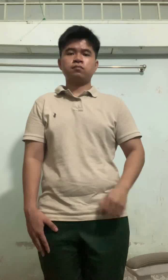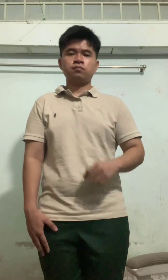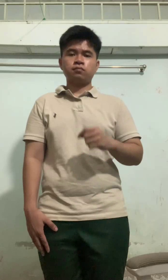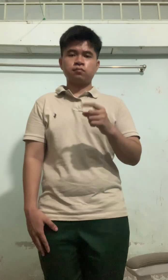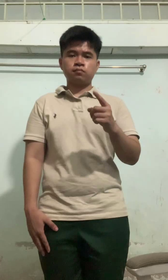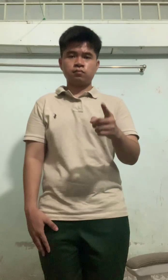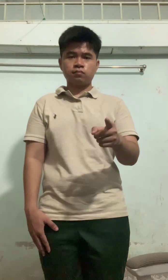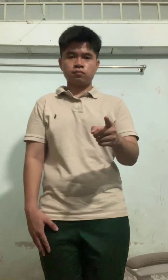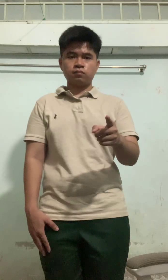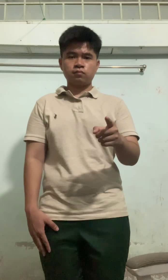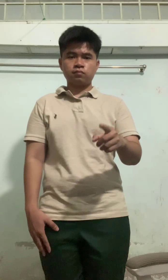ban